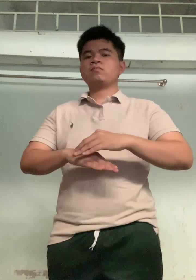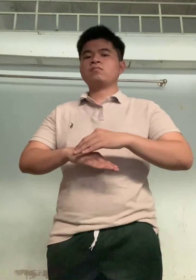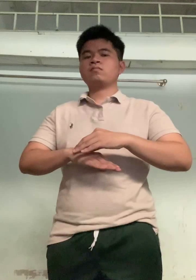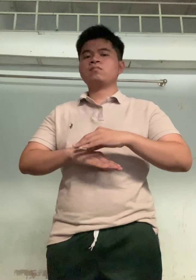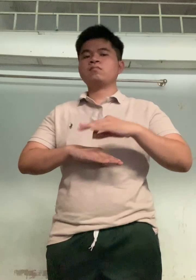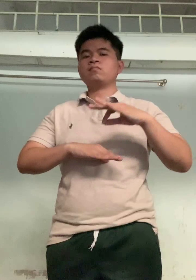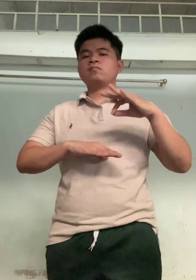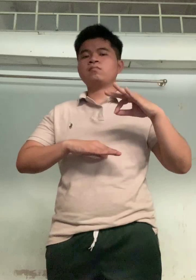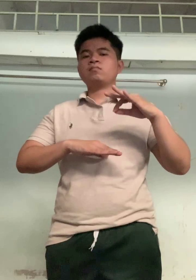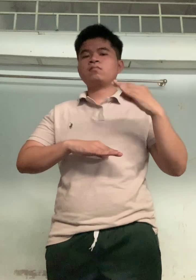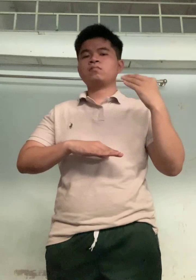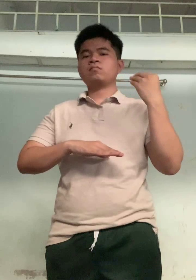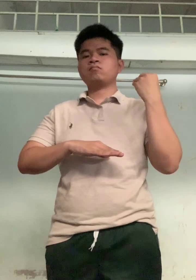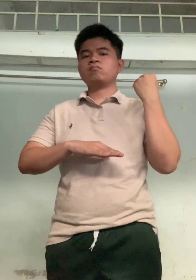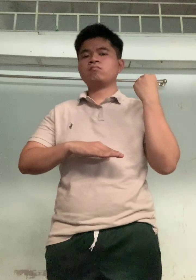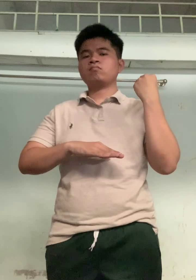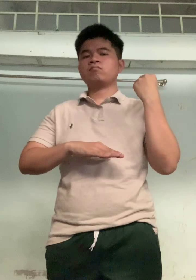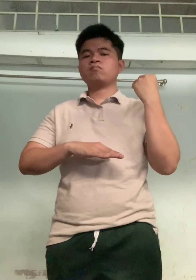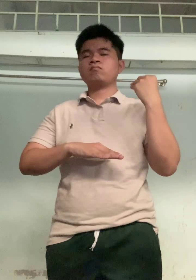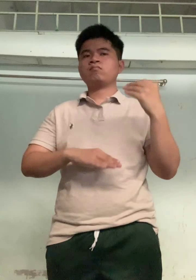tuan truoc